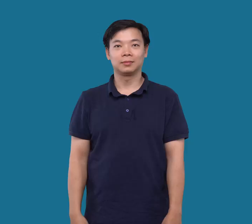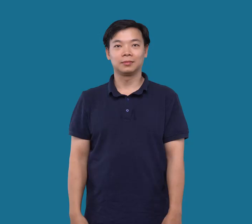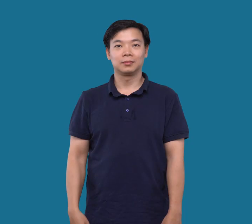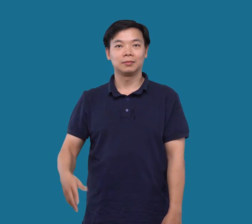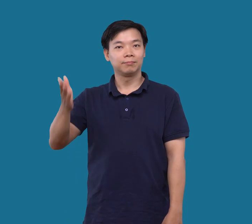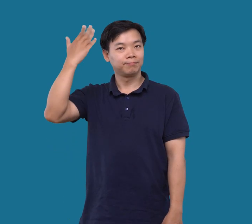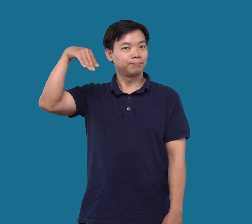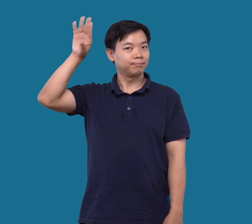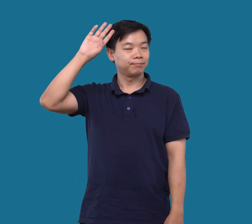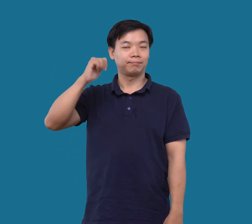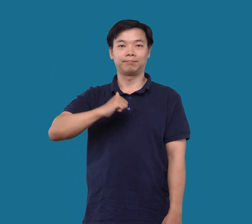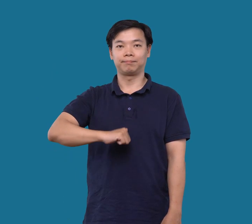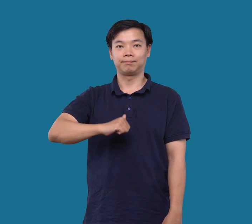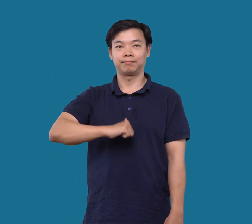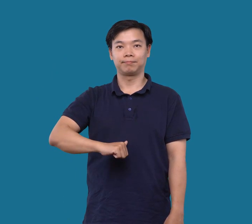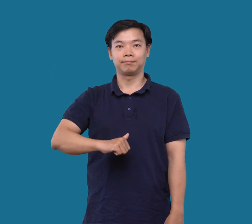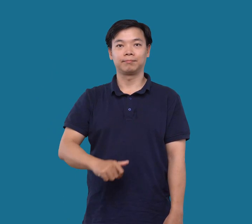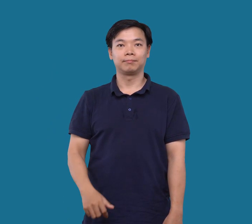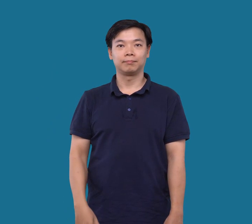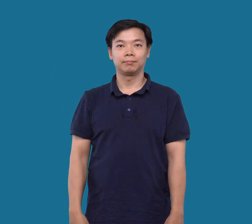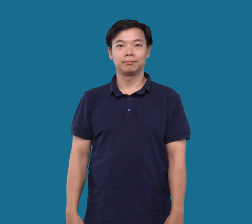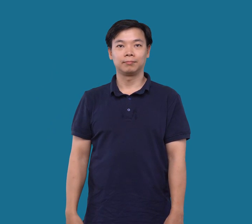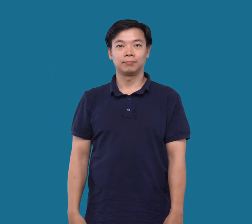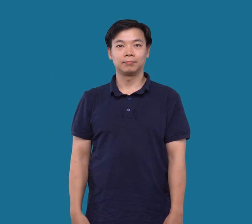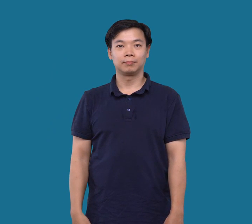thầy giáo